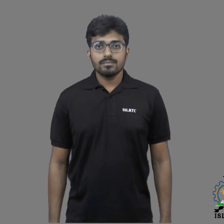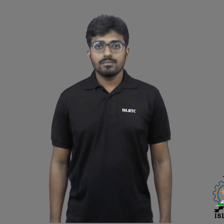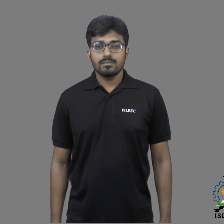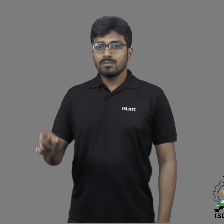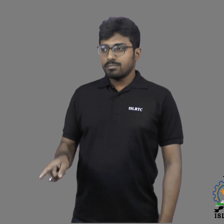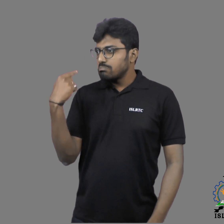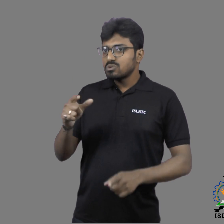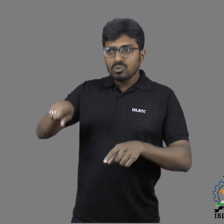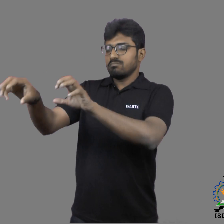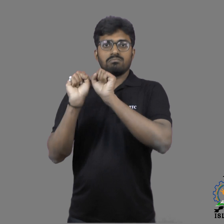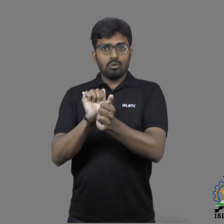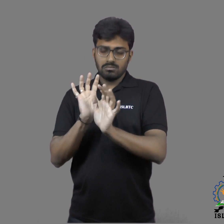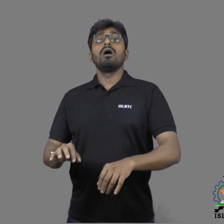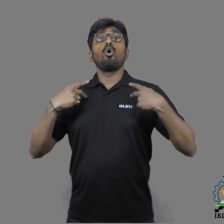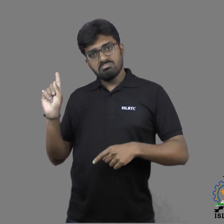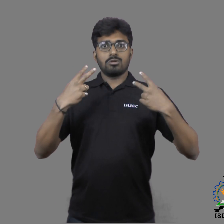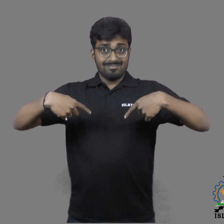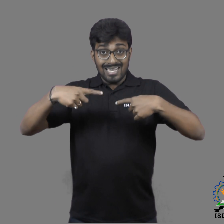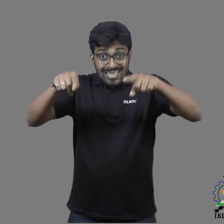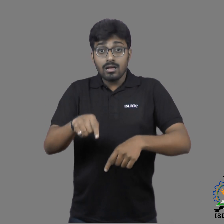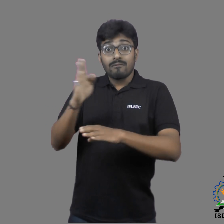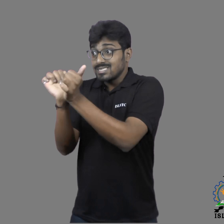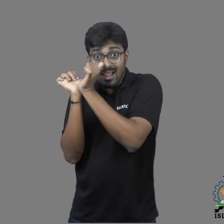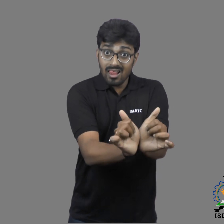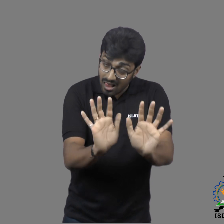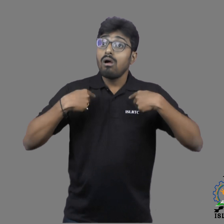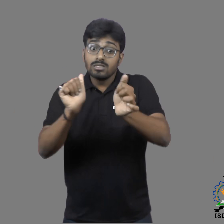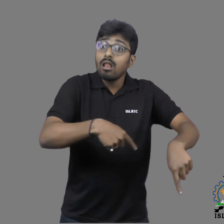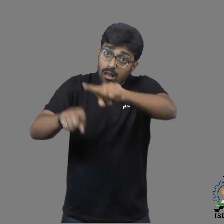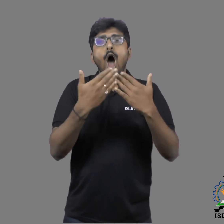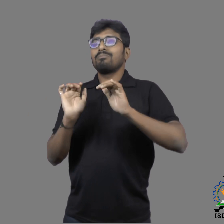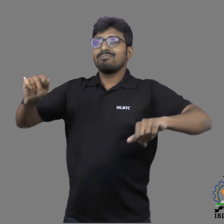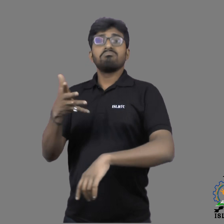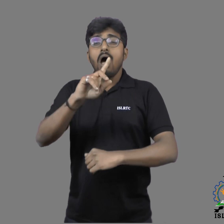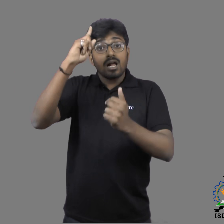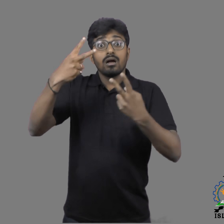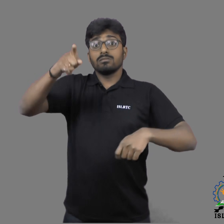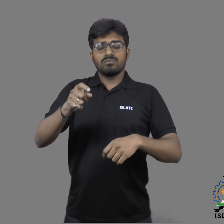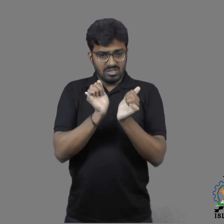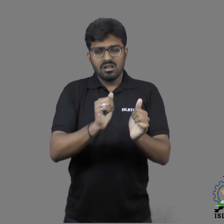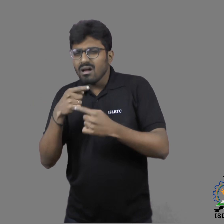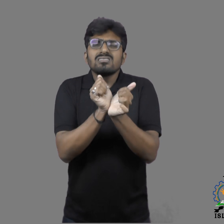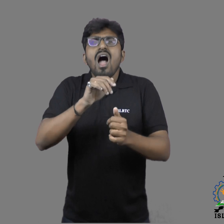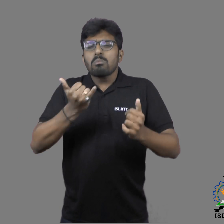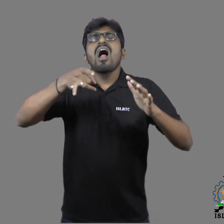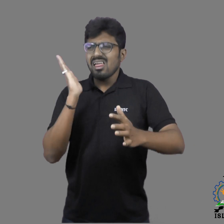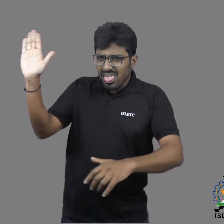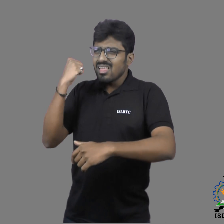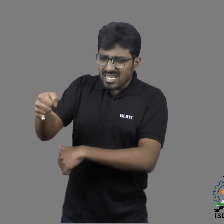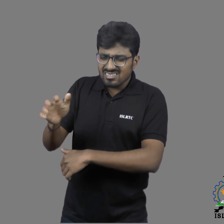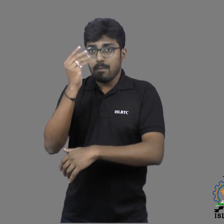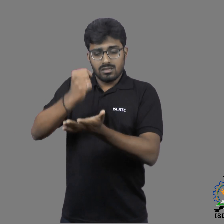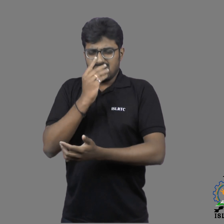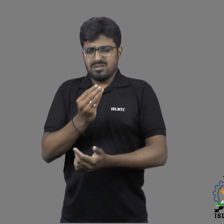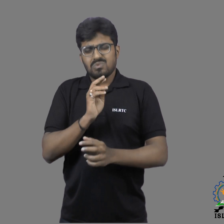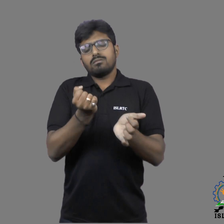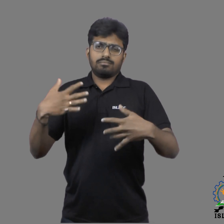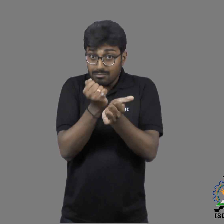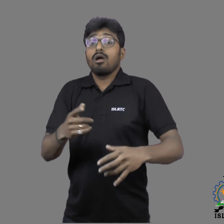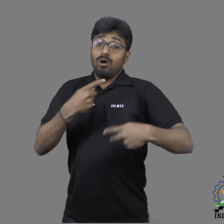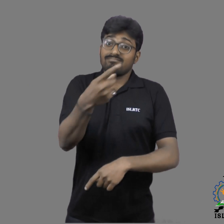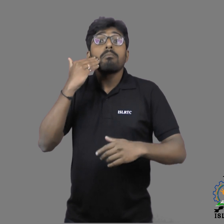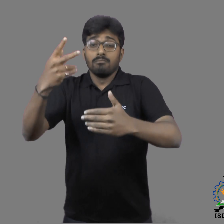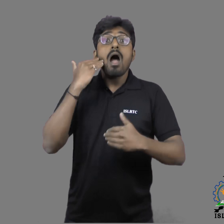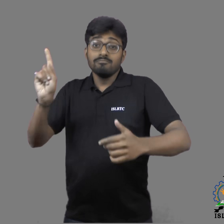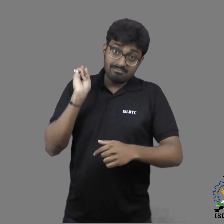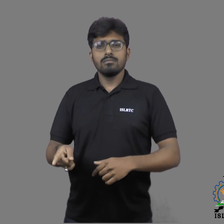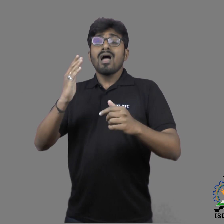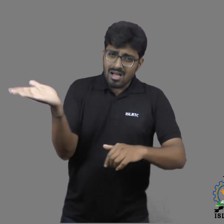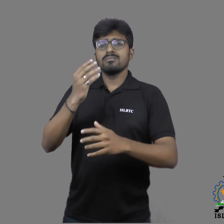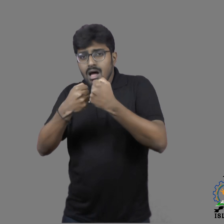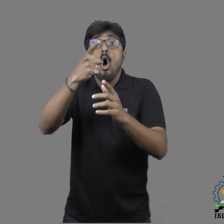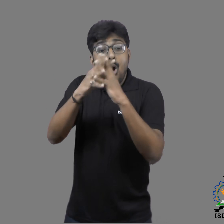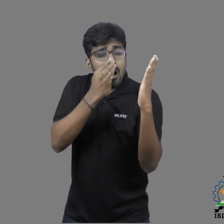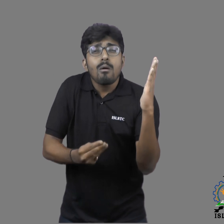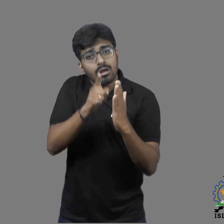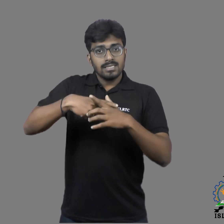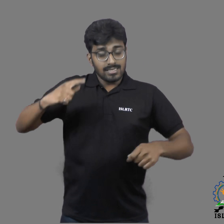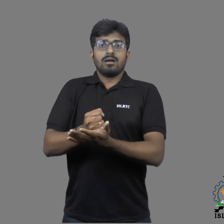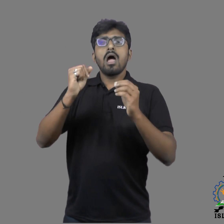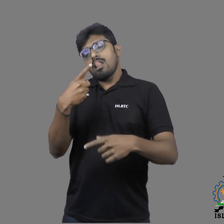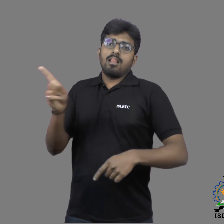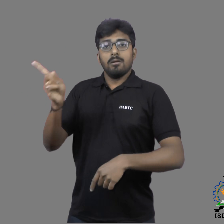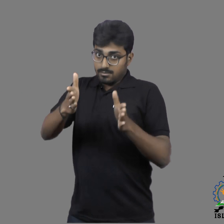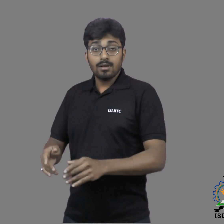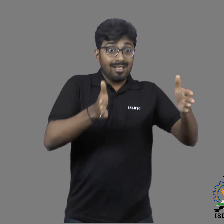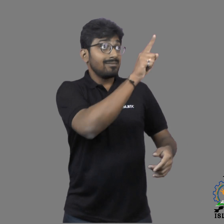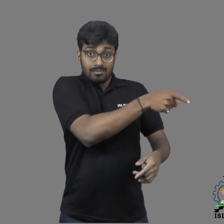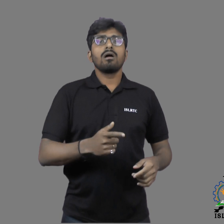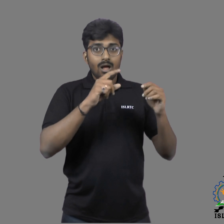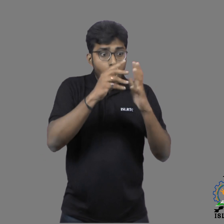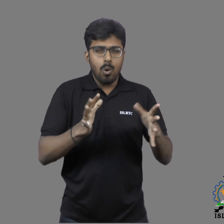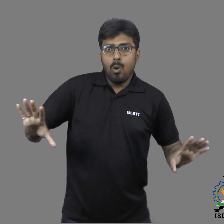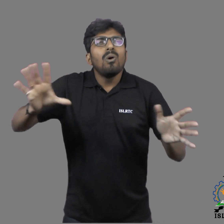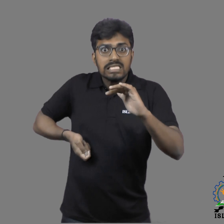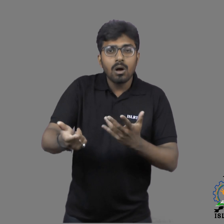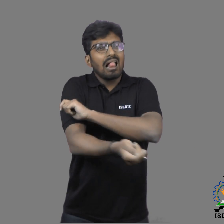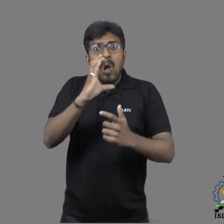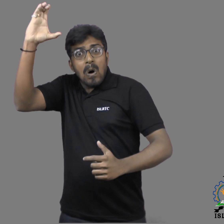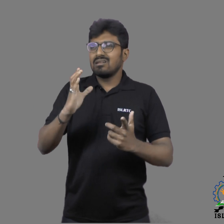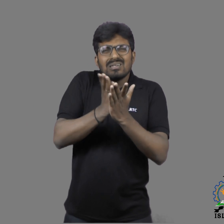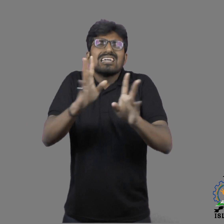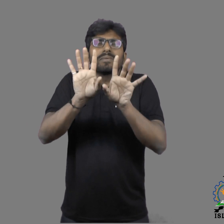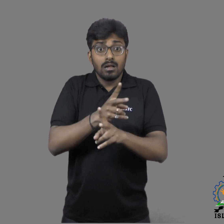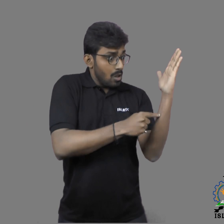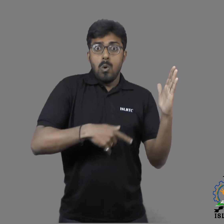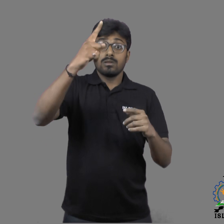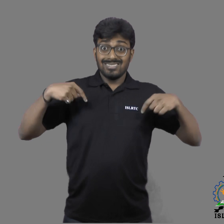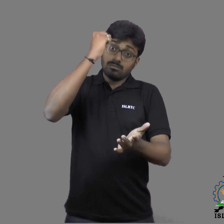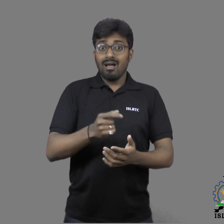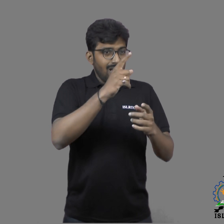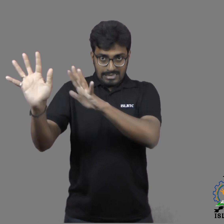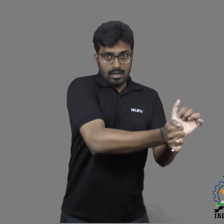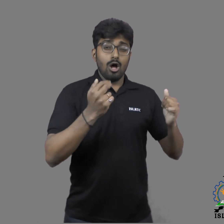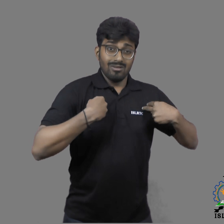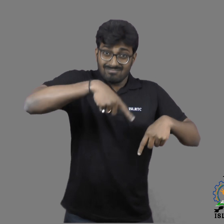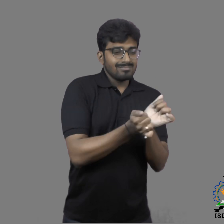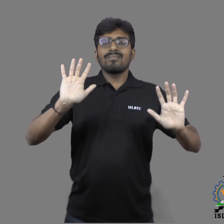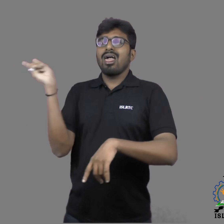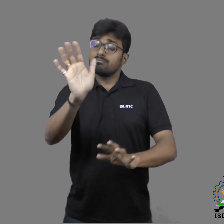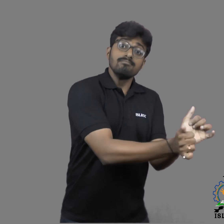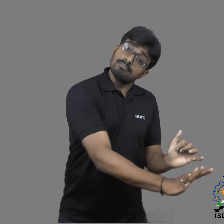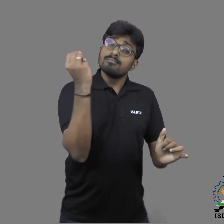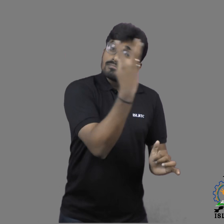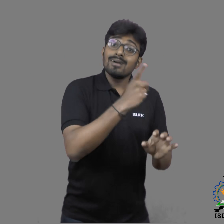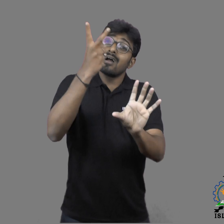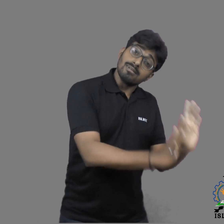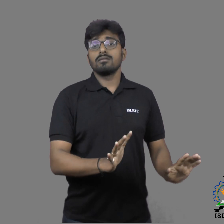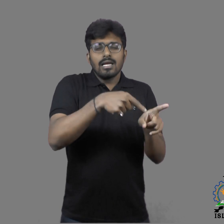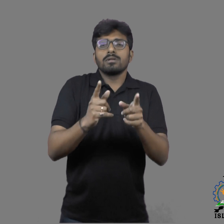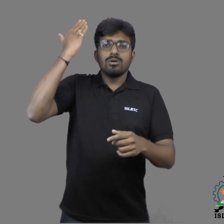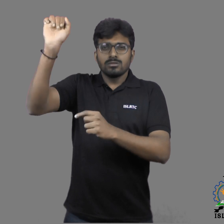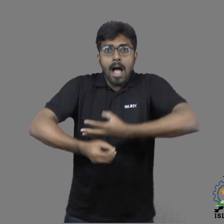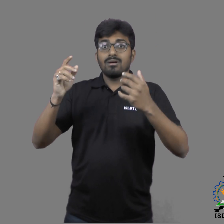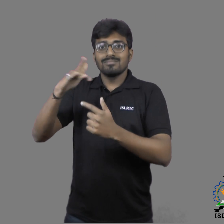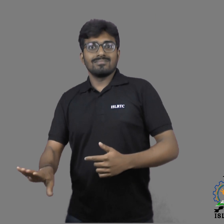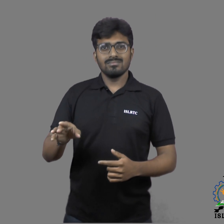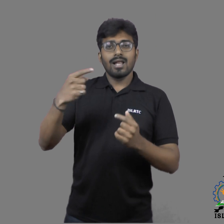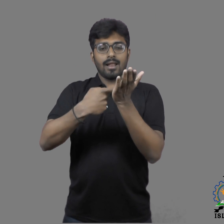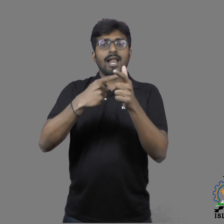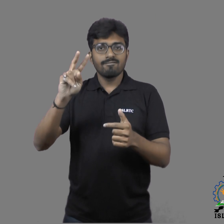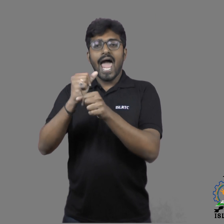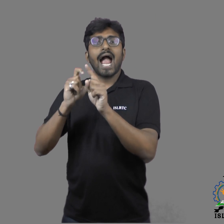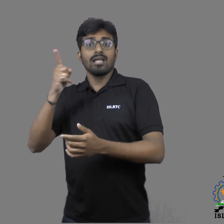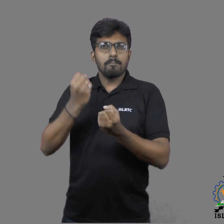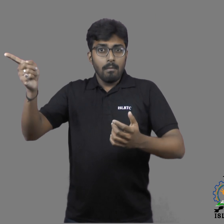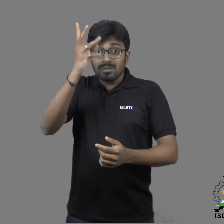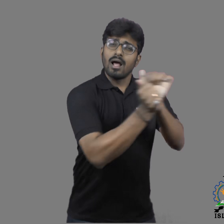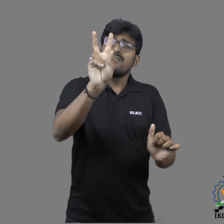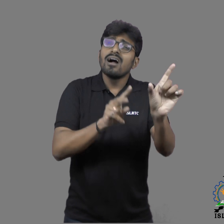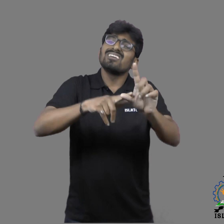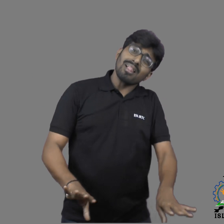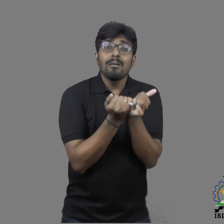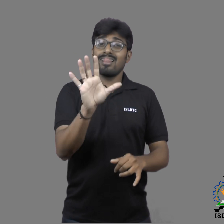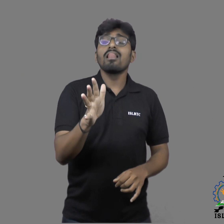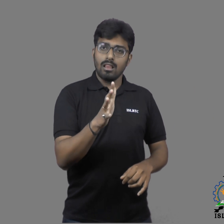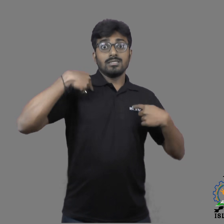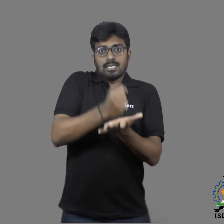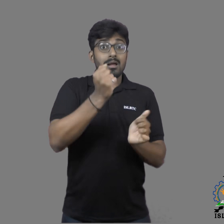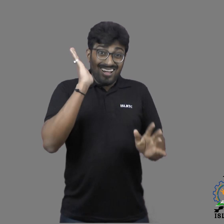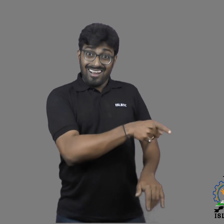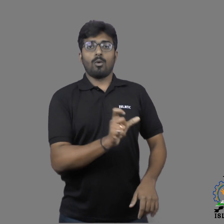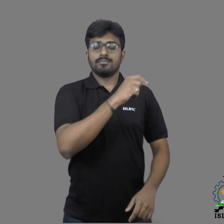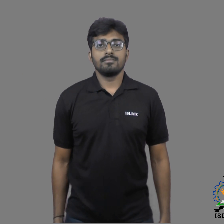Bailable Offence Non-bailable Offence